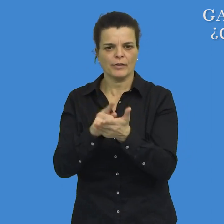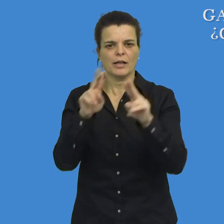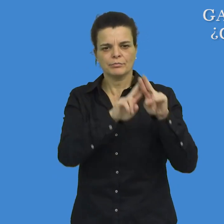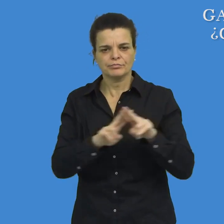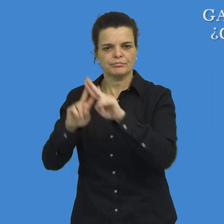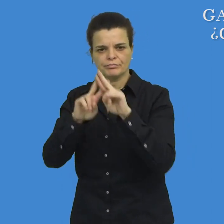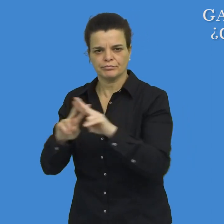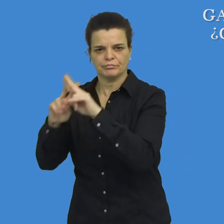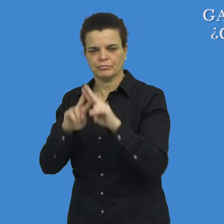revisar